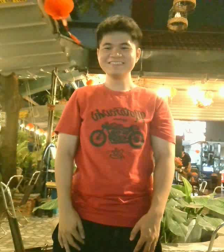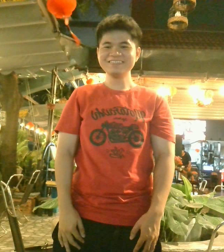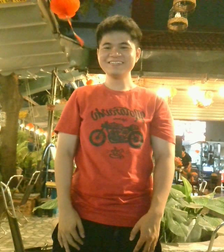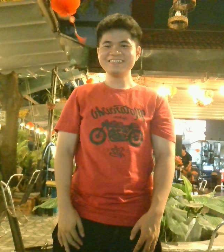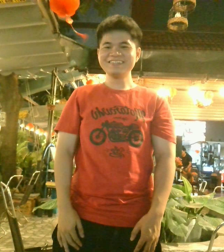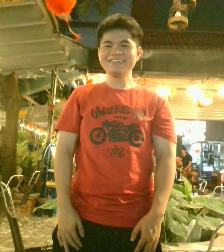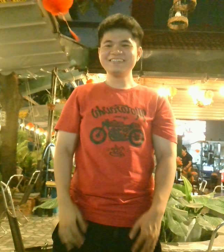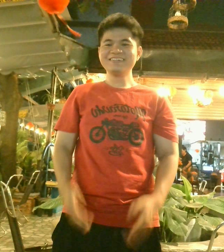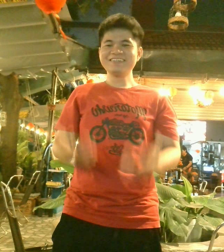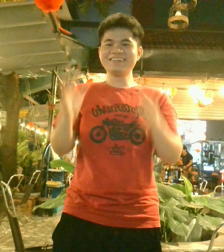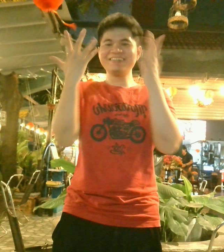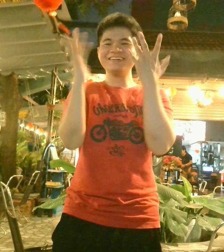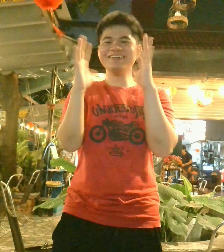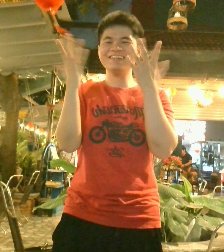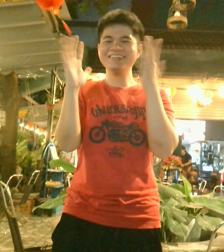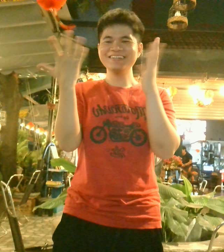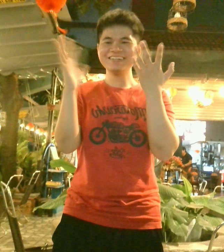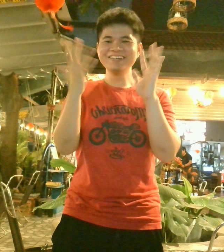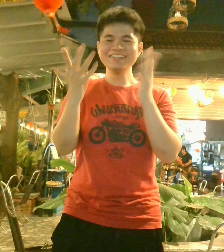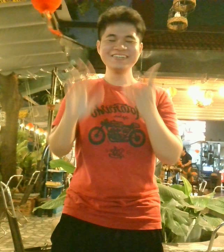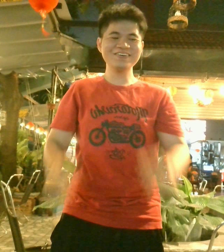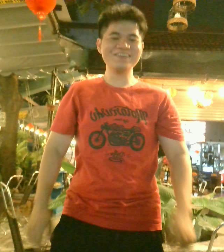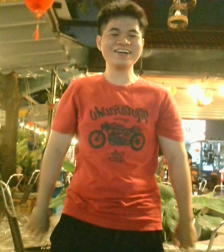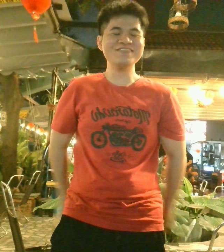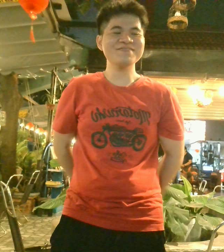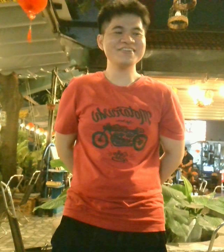vui mừng